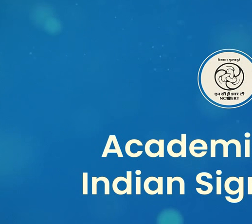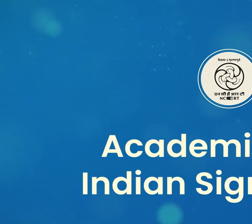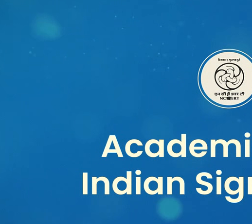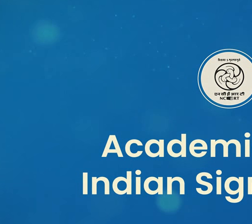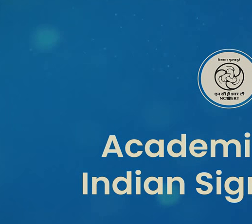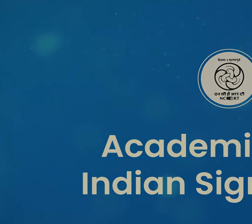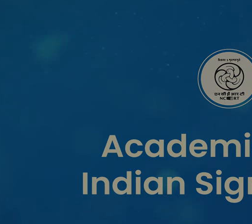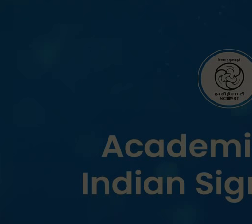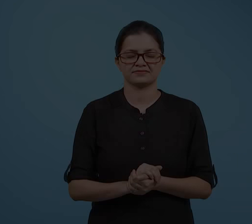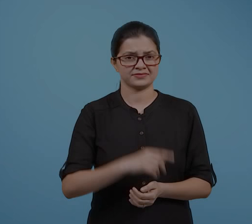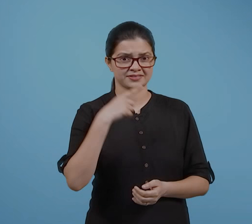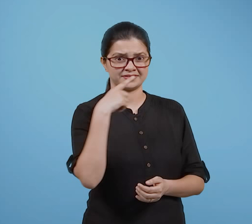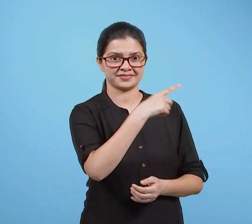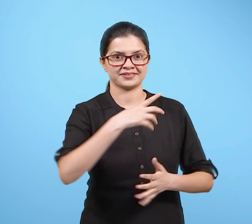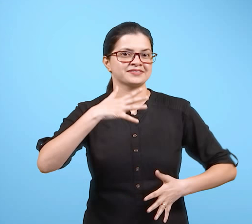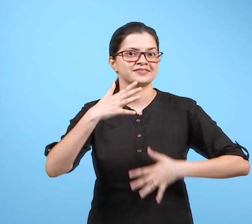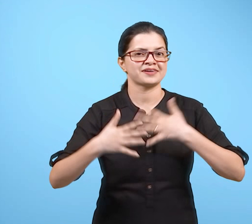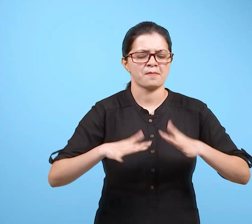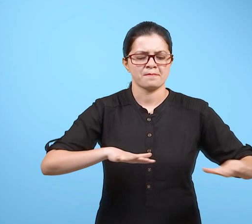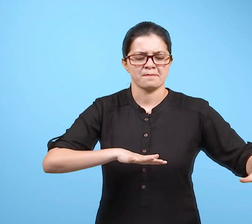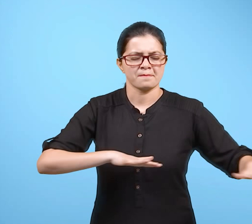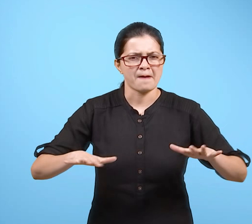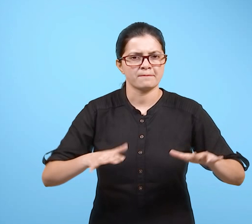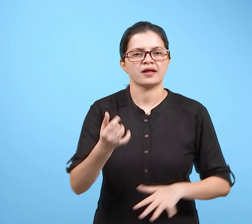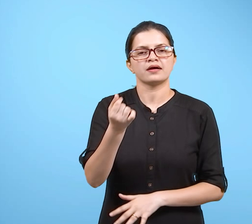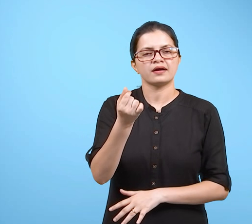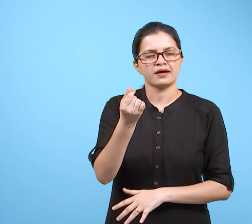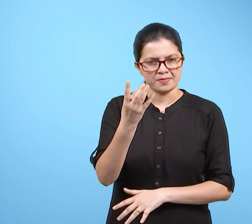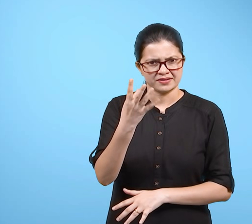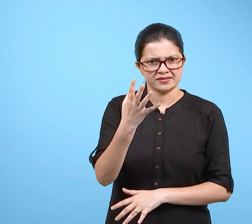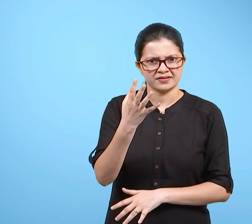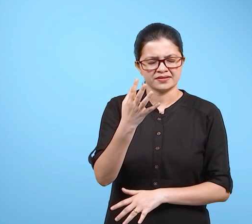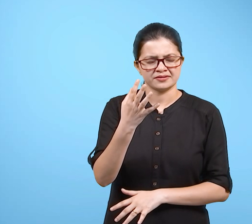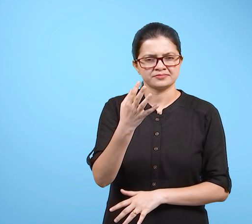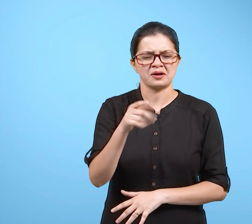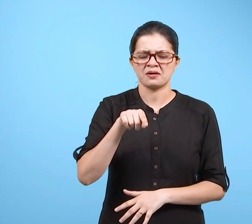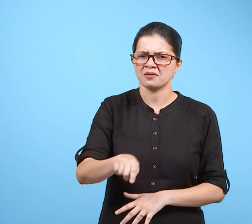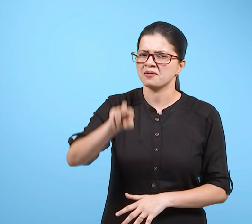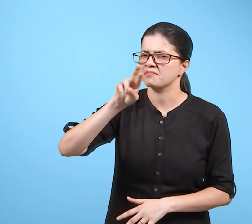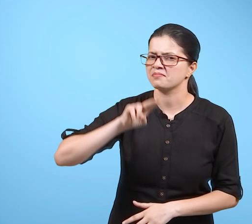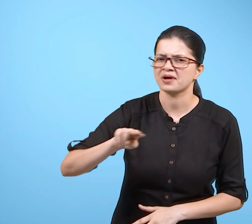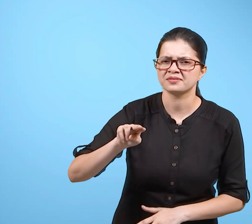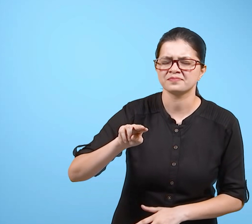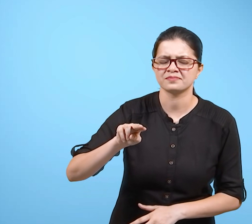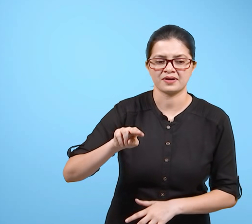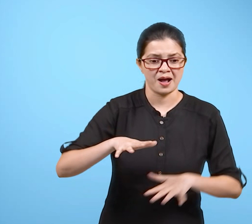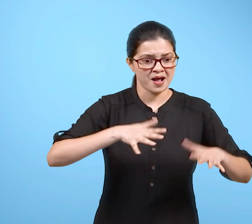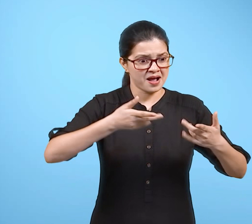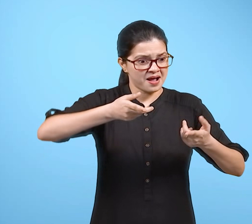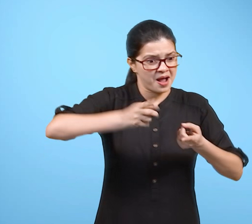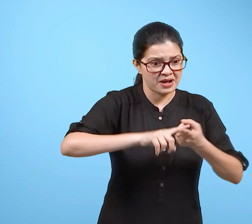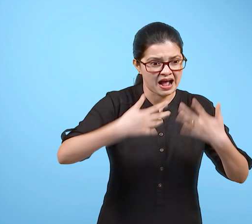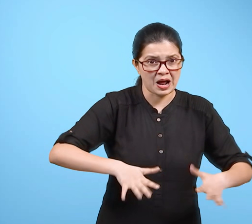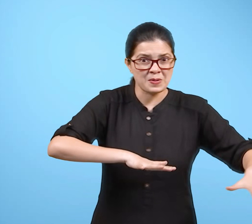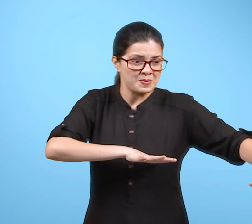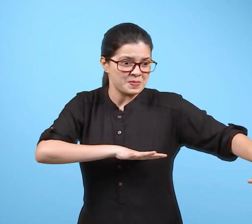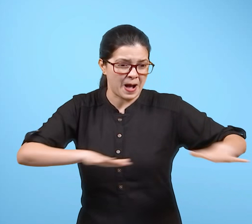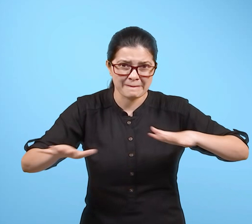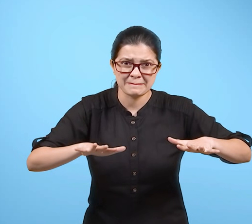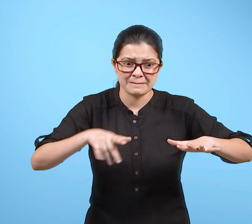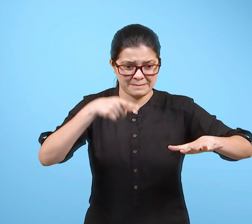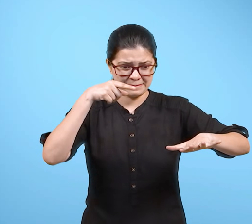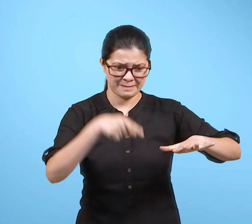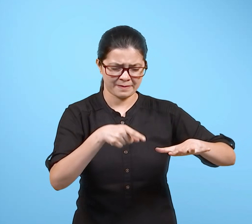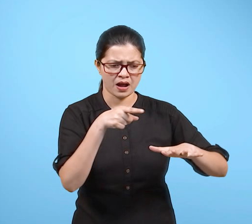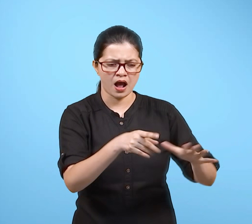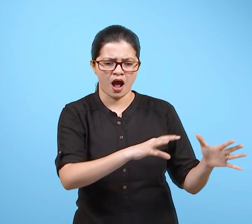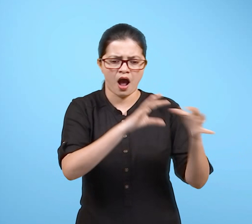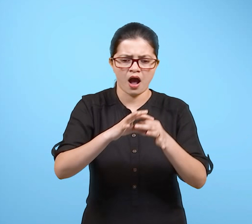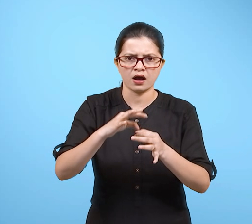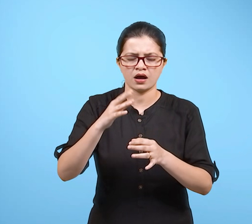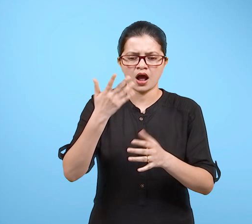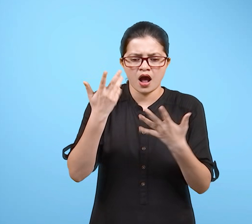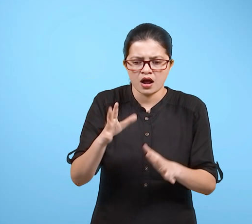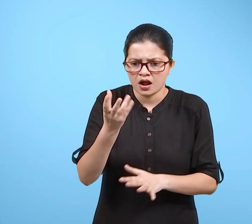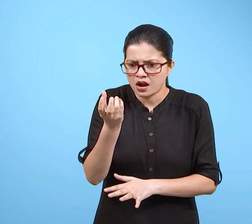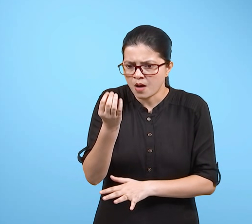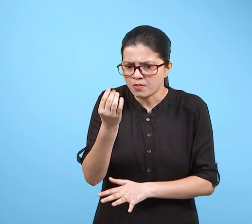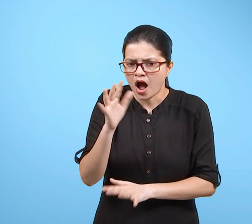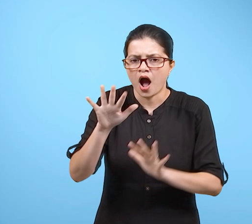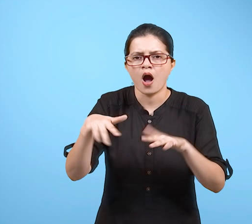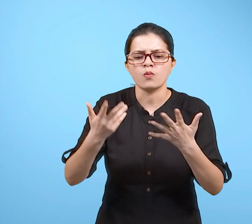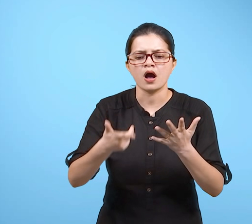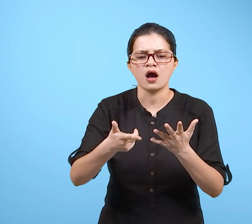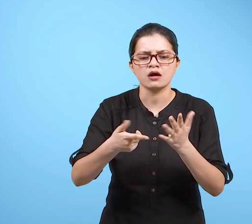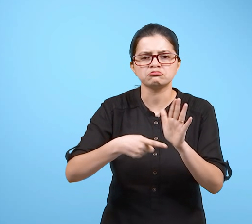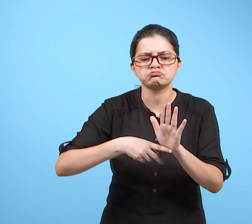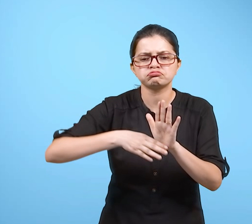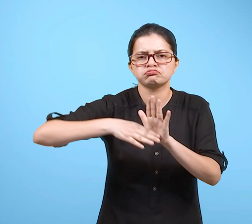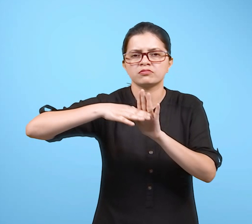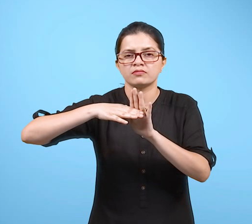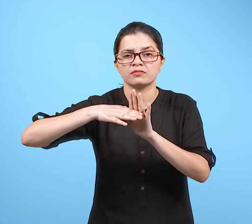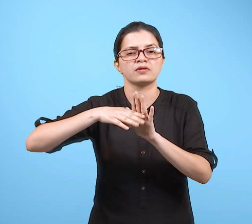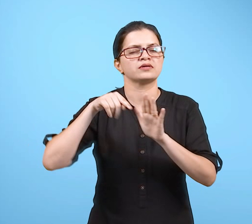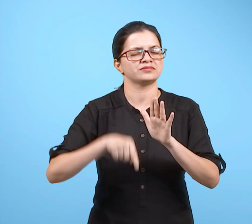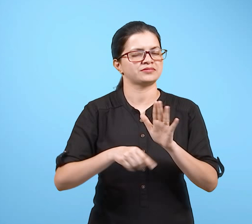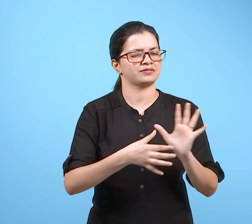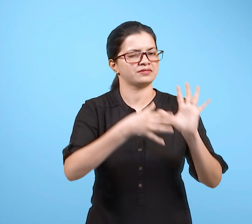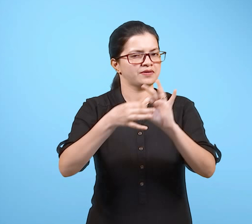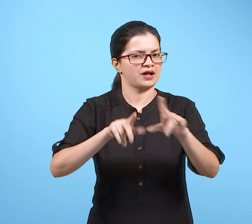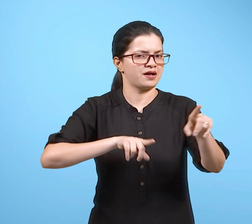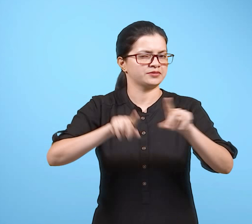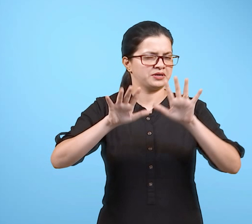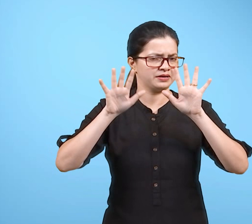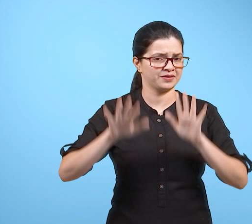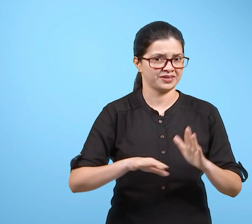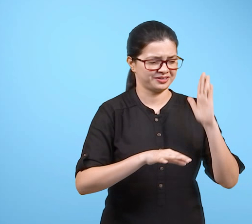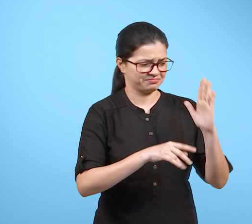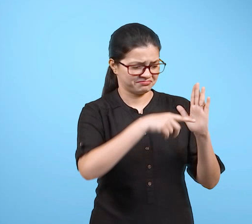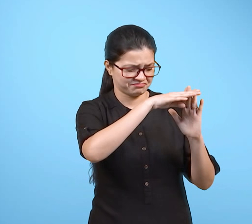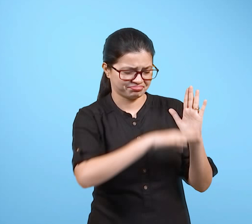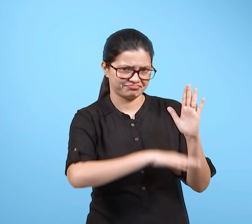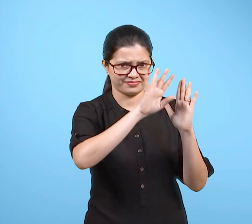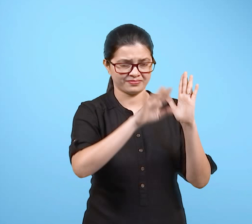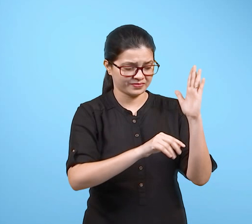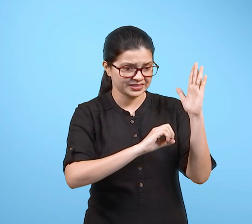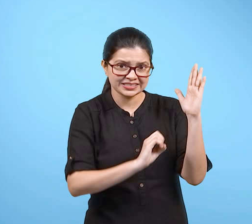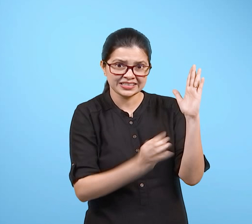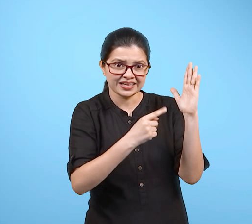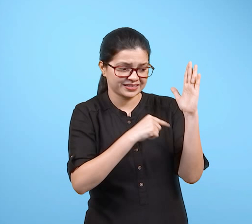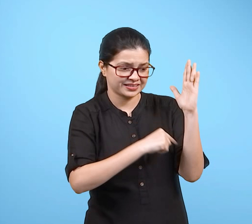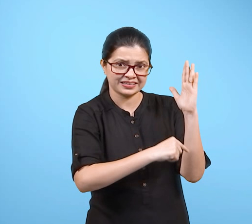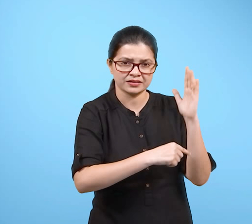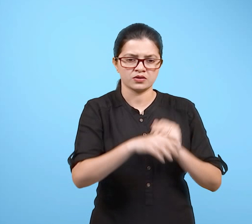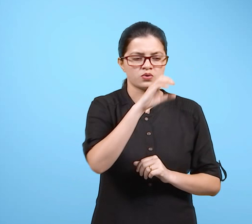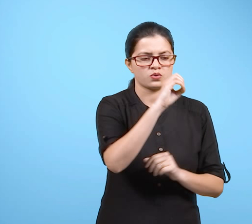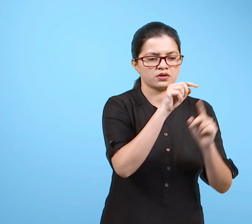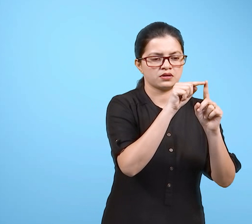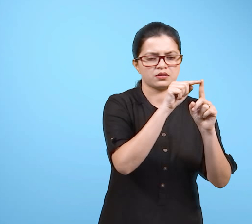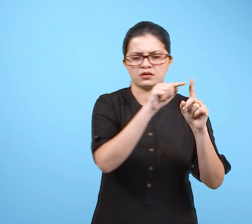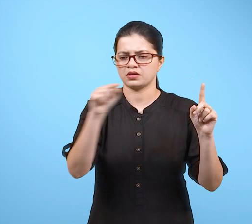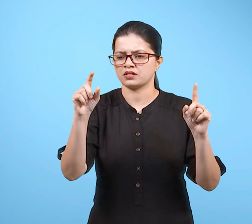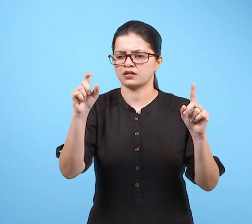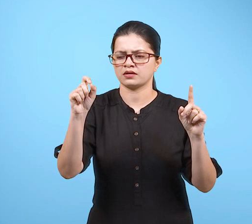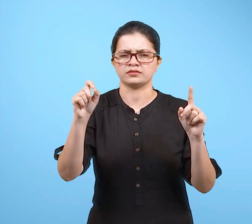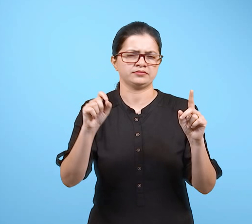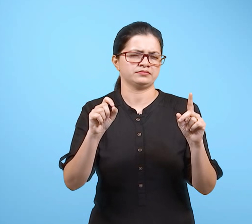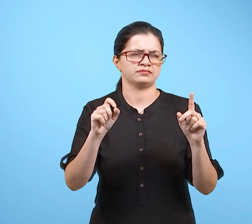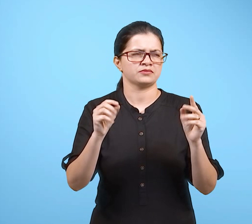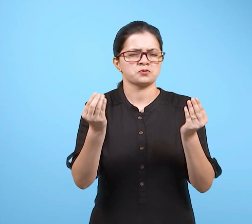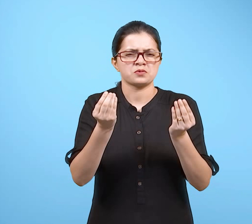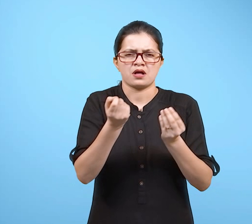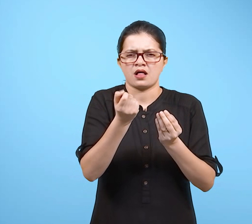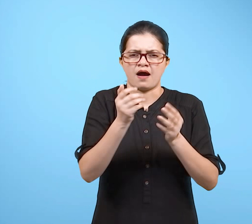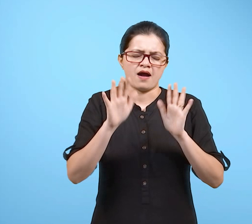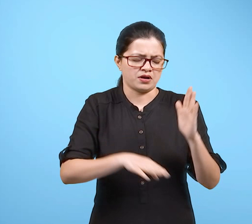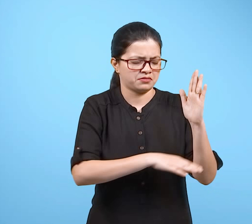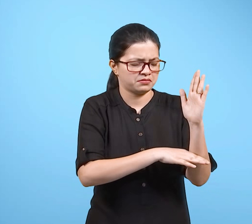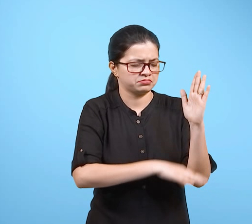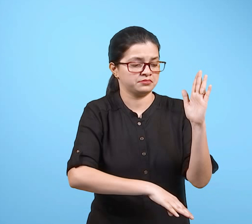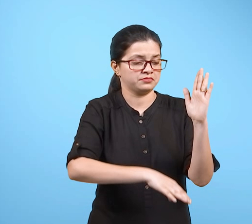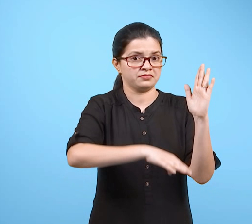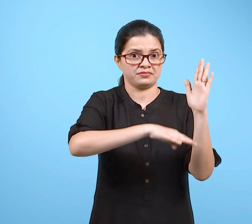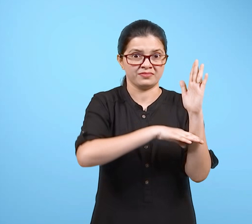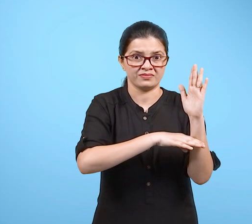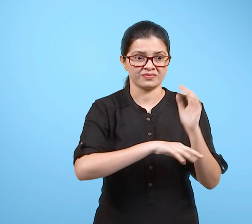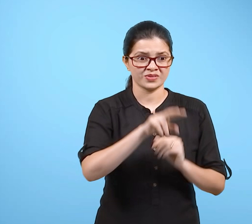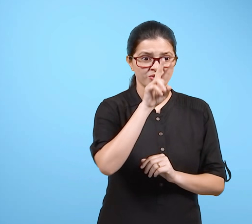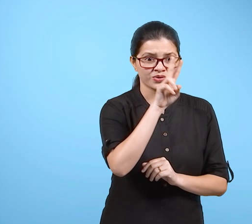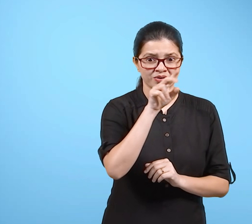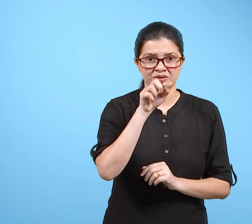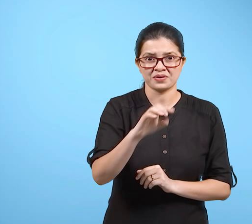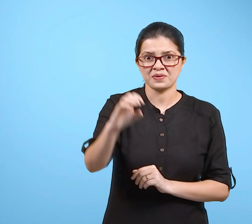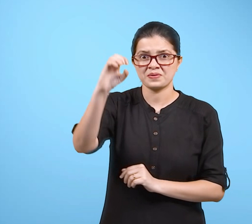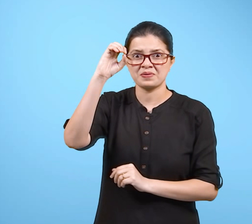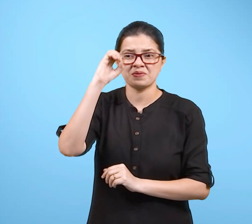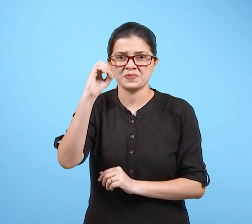Richter Scale This sign refers to Richter Scale. It is a scale or range to measure the magnitude of an earthquake. The value ranges from 0 to 10. An earthquake of 2.0